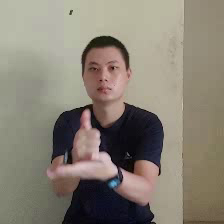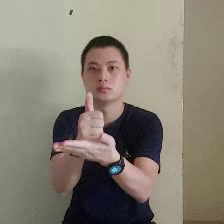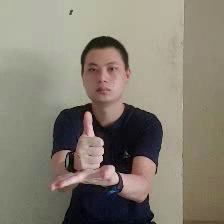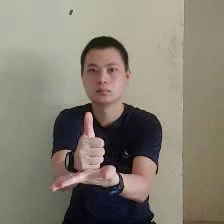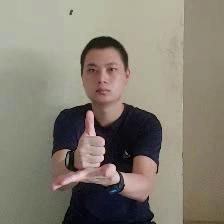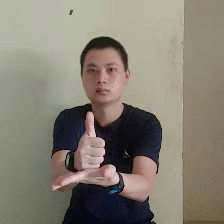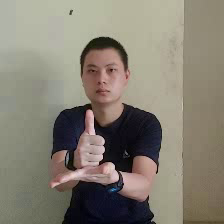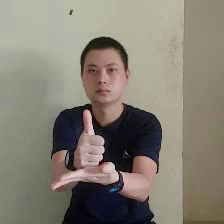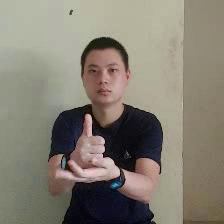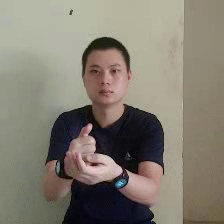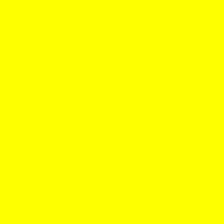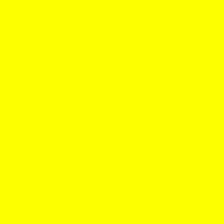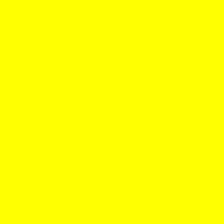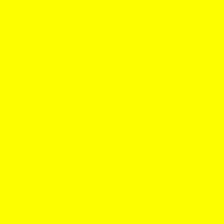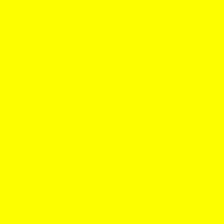Giúp